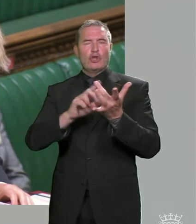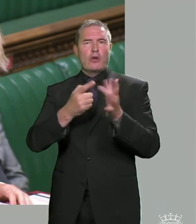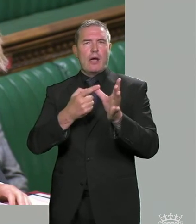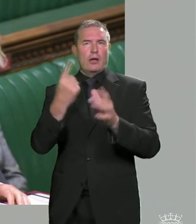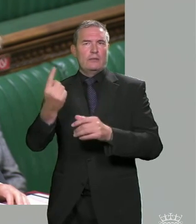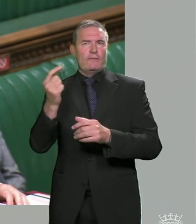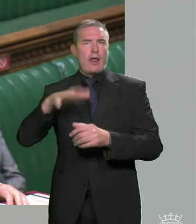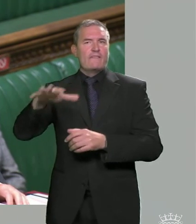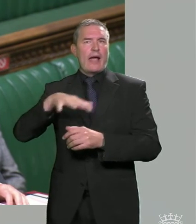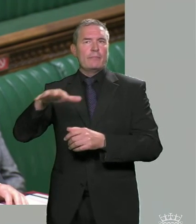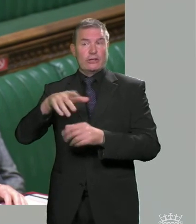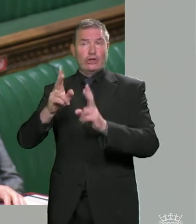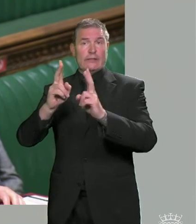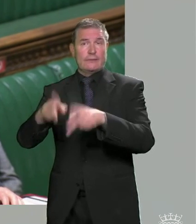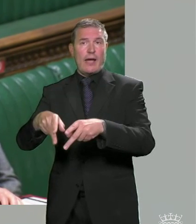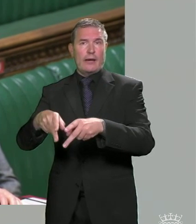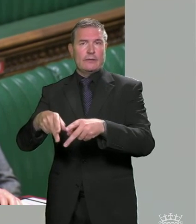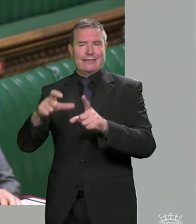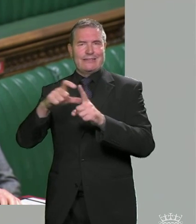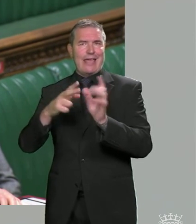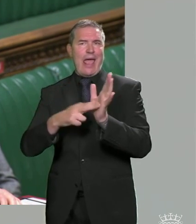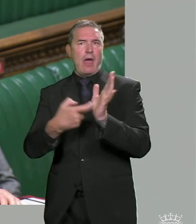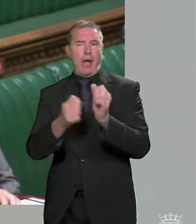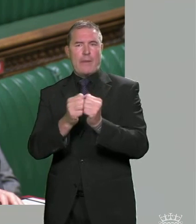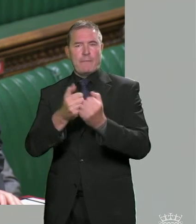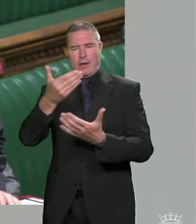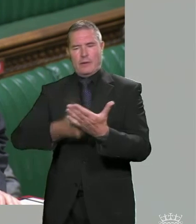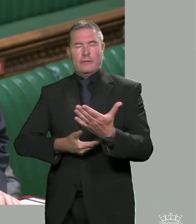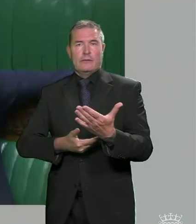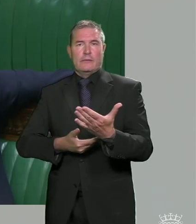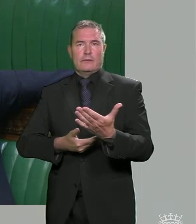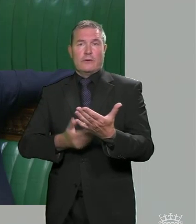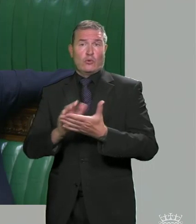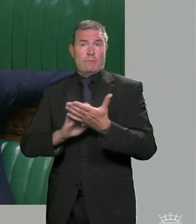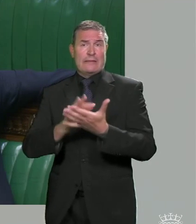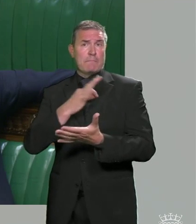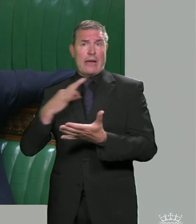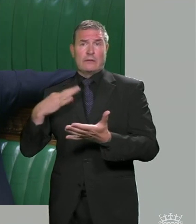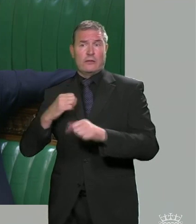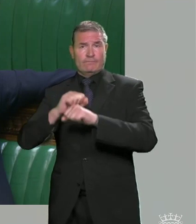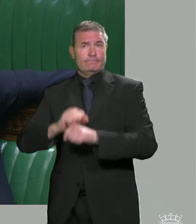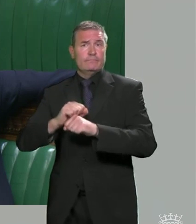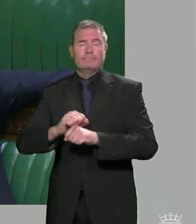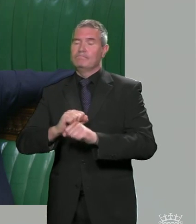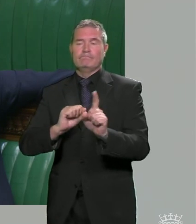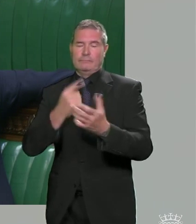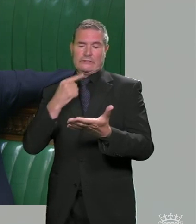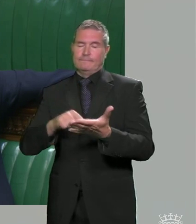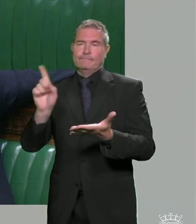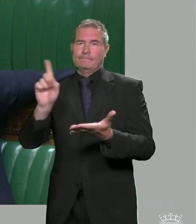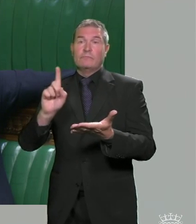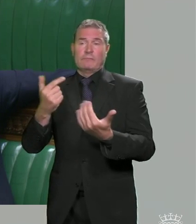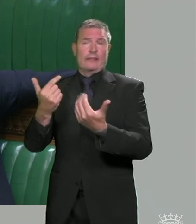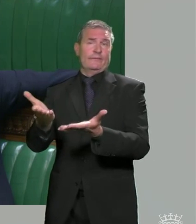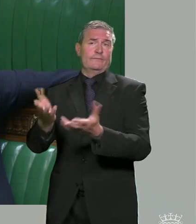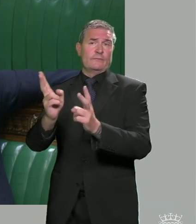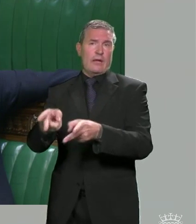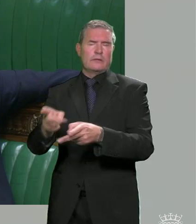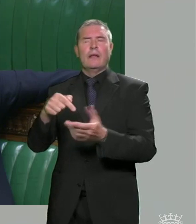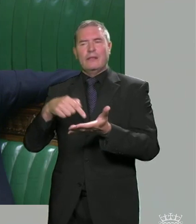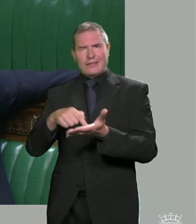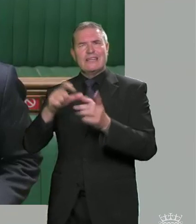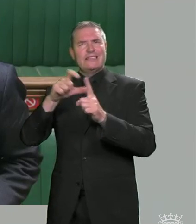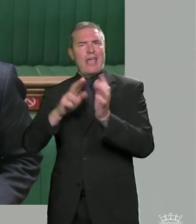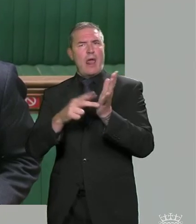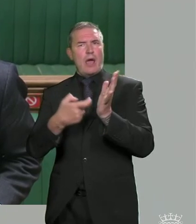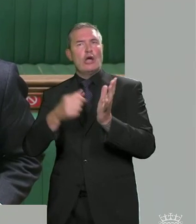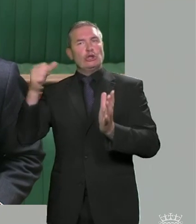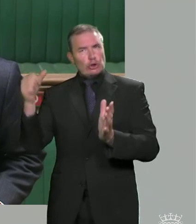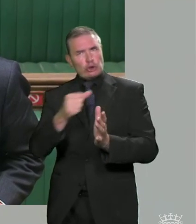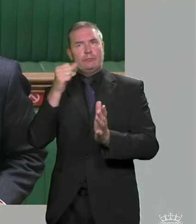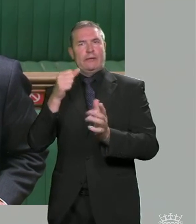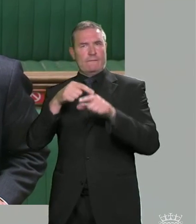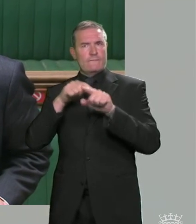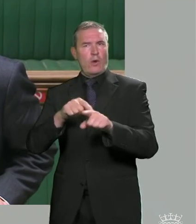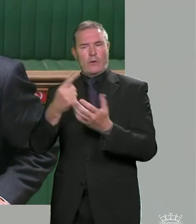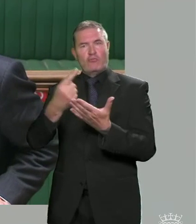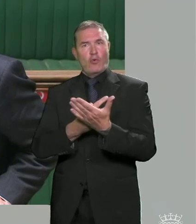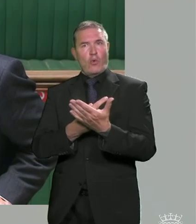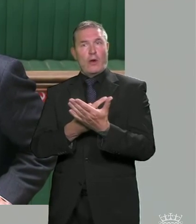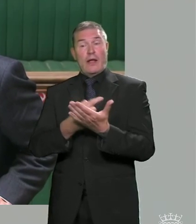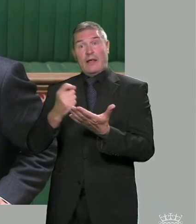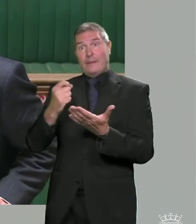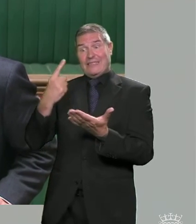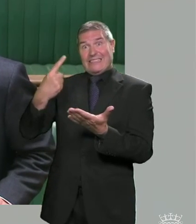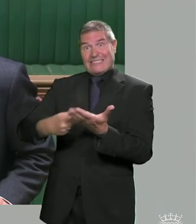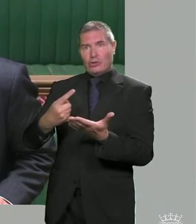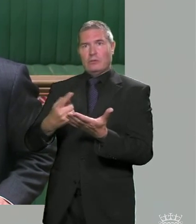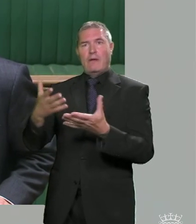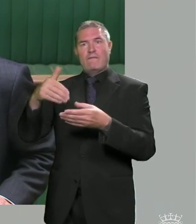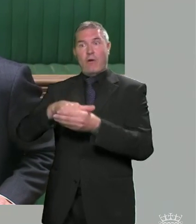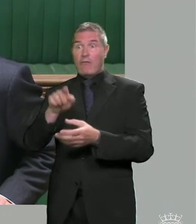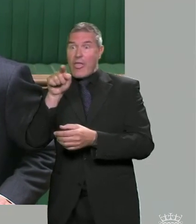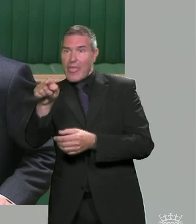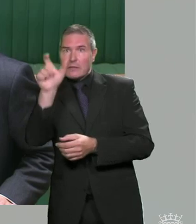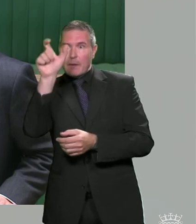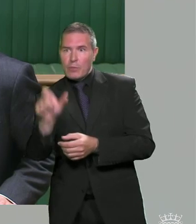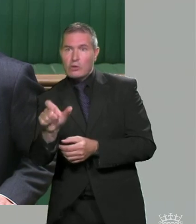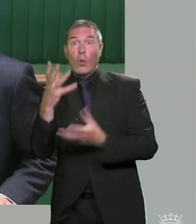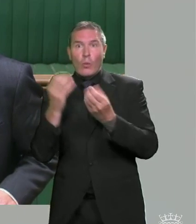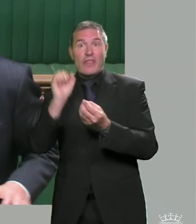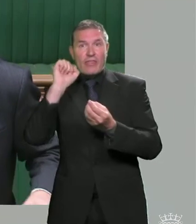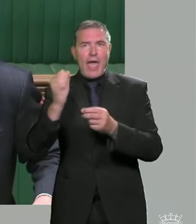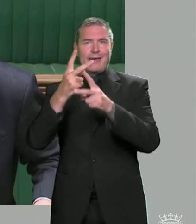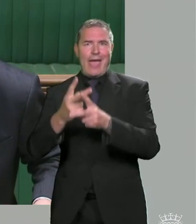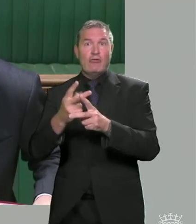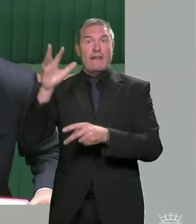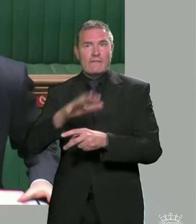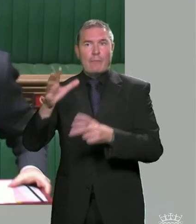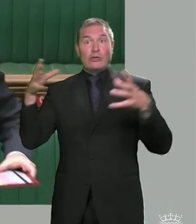I think that such decisions on “do not resuscitate” should be made only in accordance with a decision involving the person concerned and their carers and families.